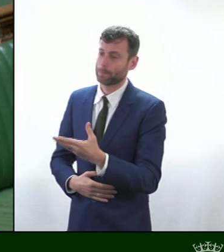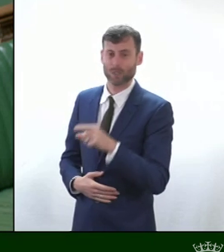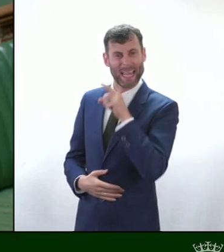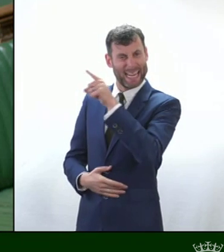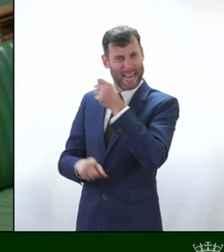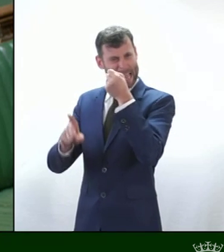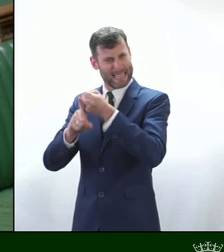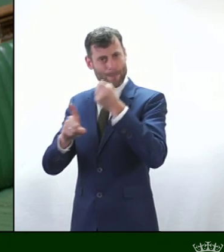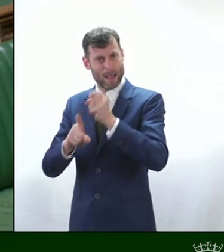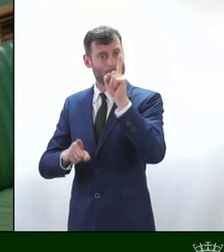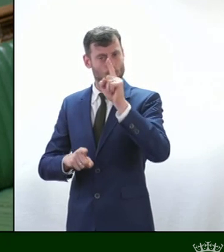My hon. Friend is a big expert in this field and a great campaigner for transport.